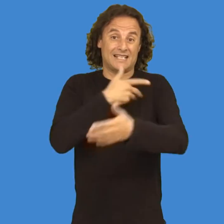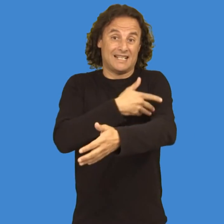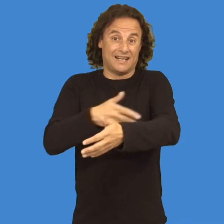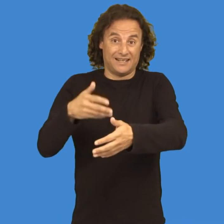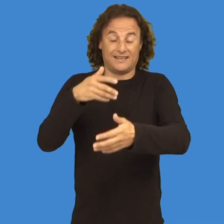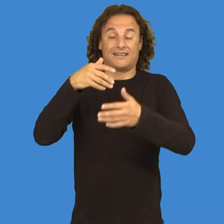sangre